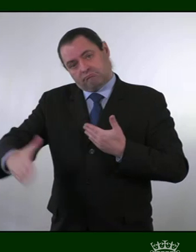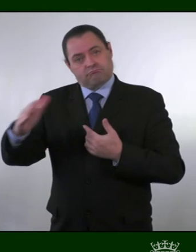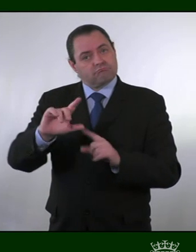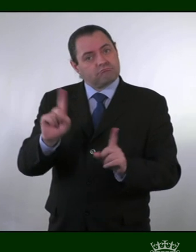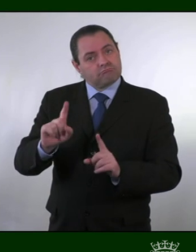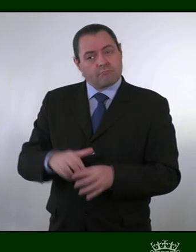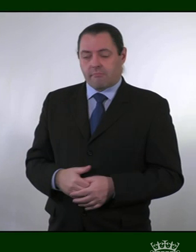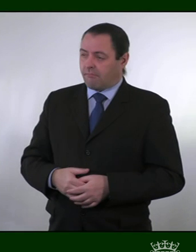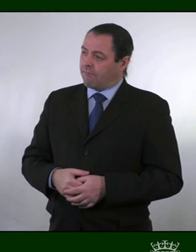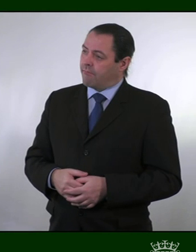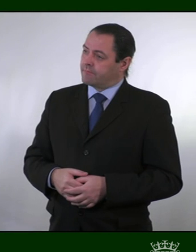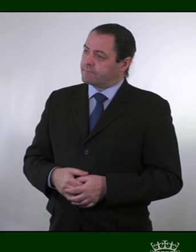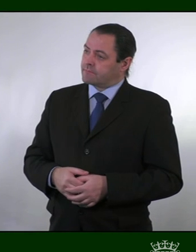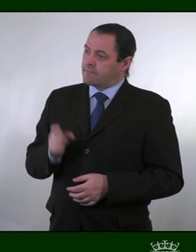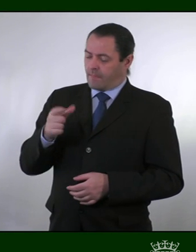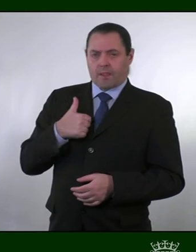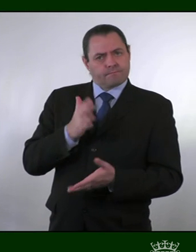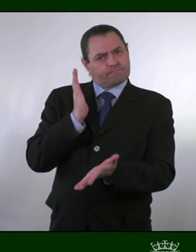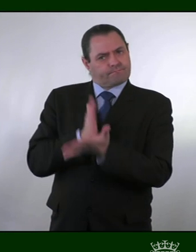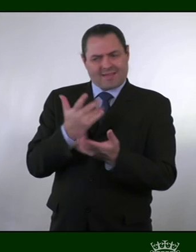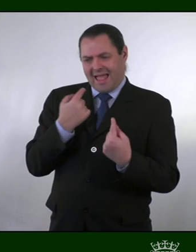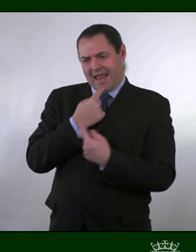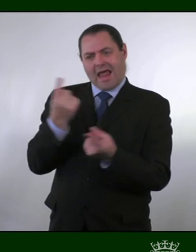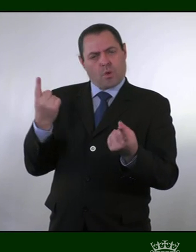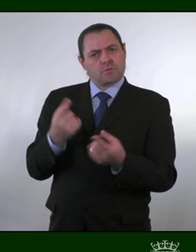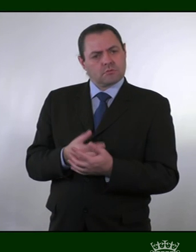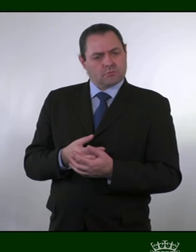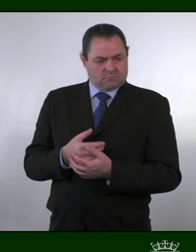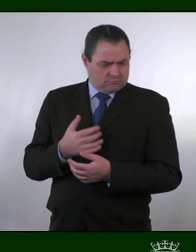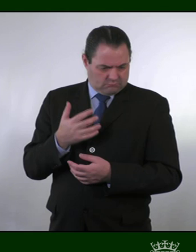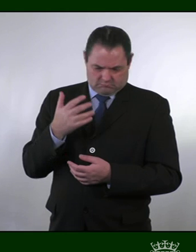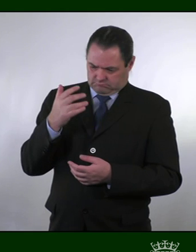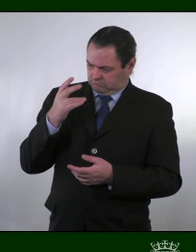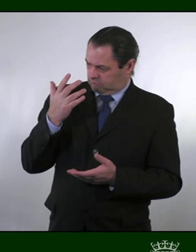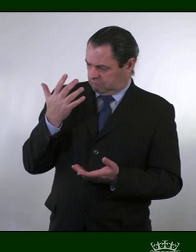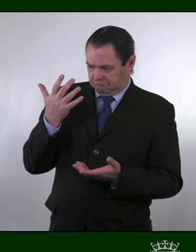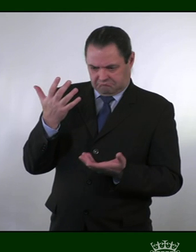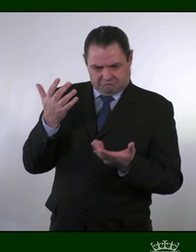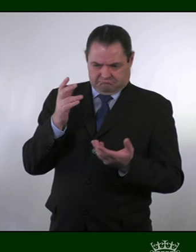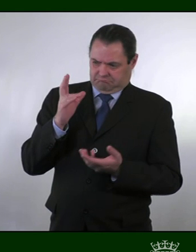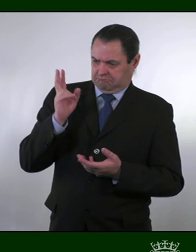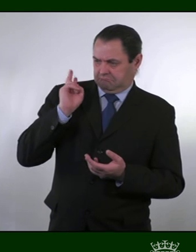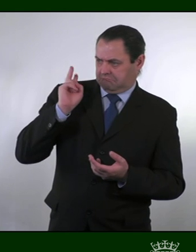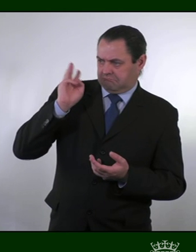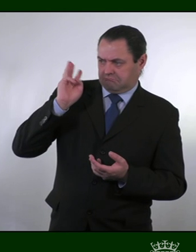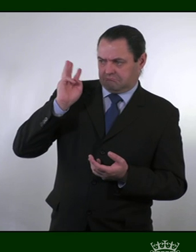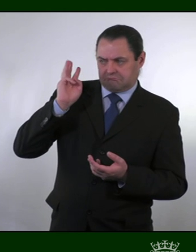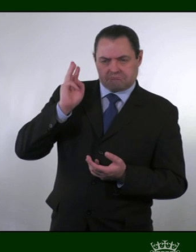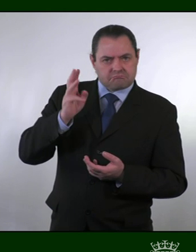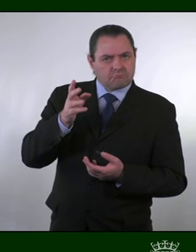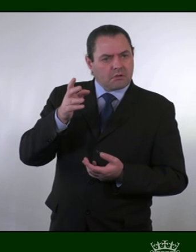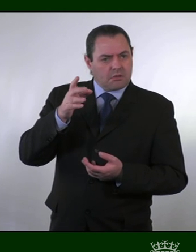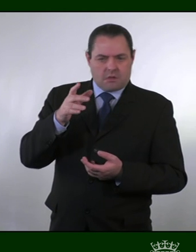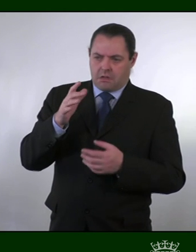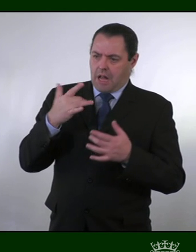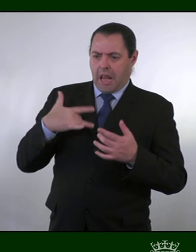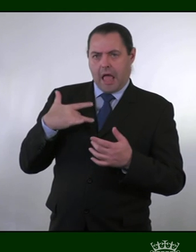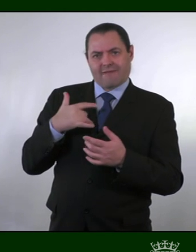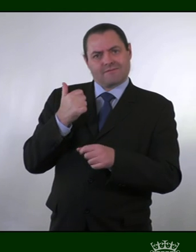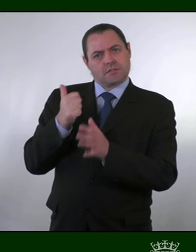That is exactly what we announced only a few weeks ago with the lifetime skills guarantee.